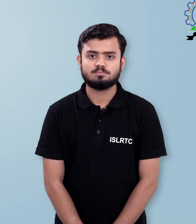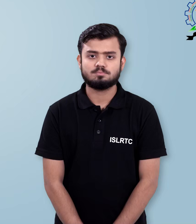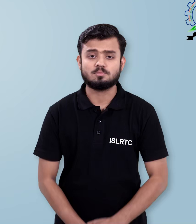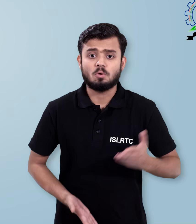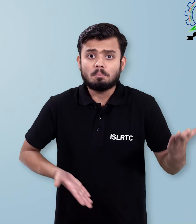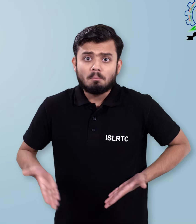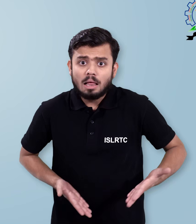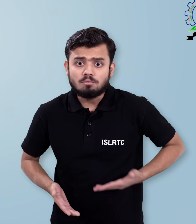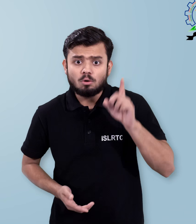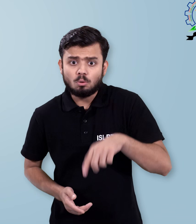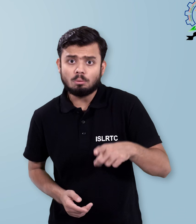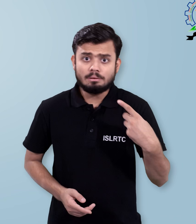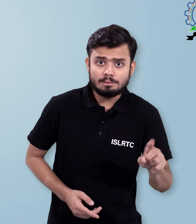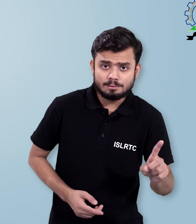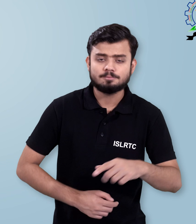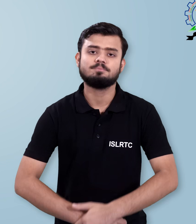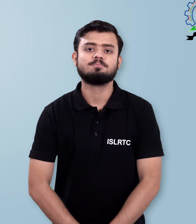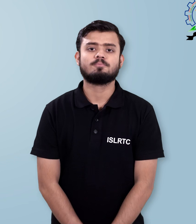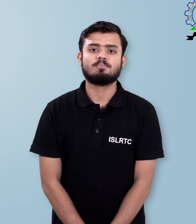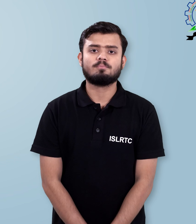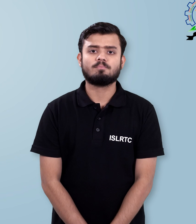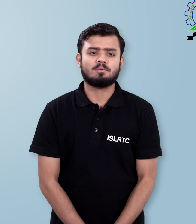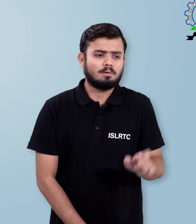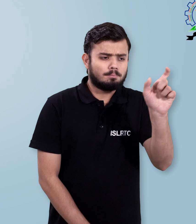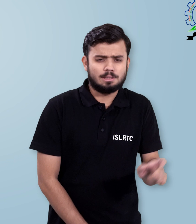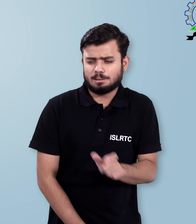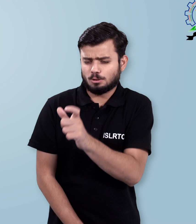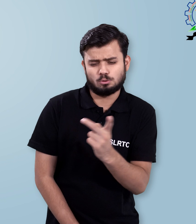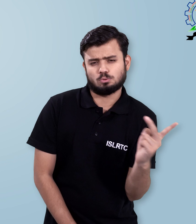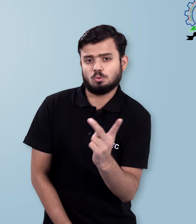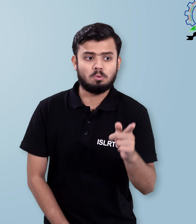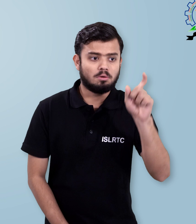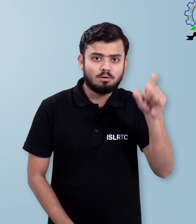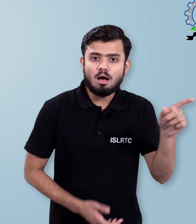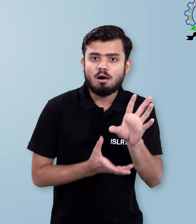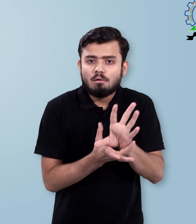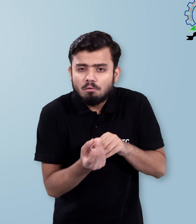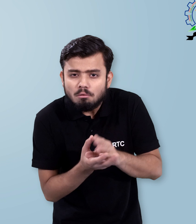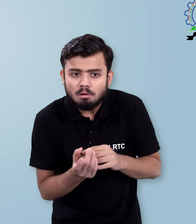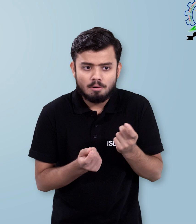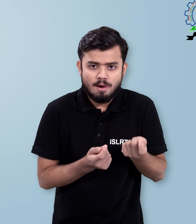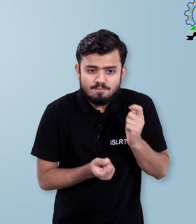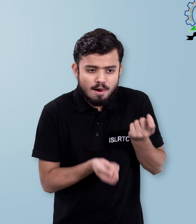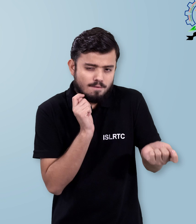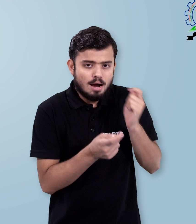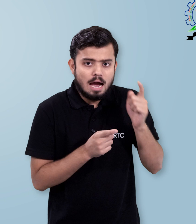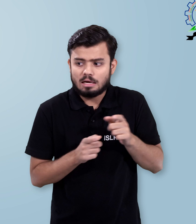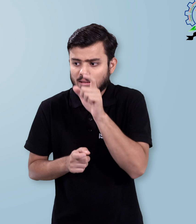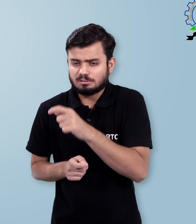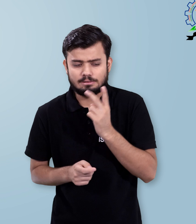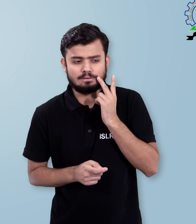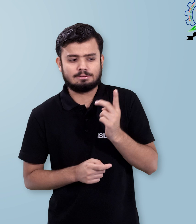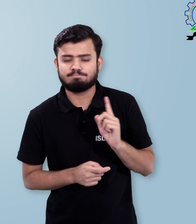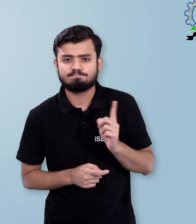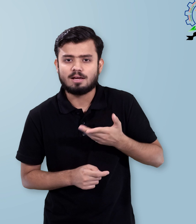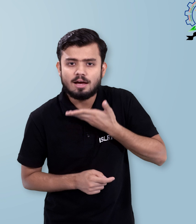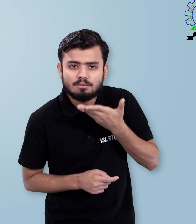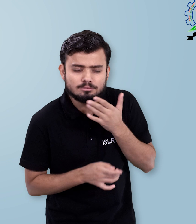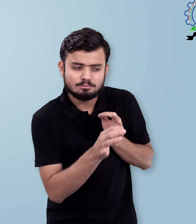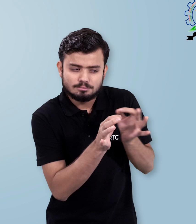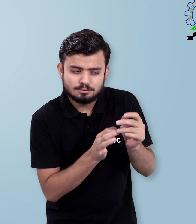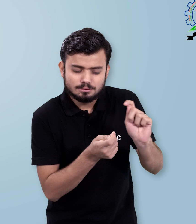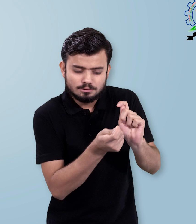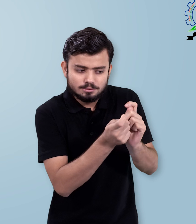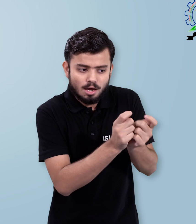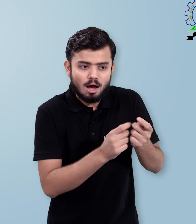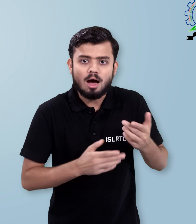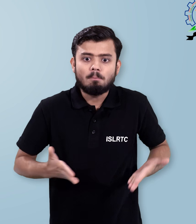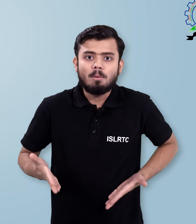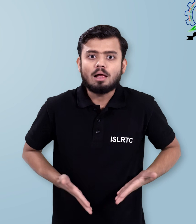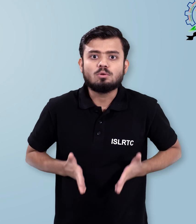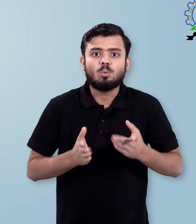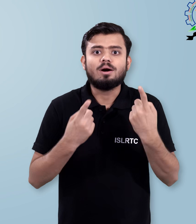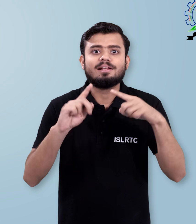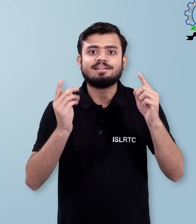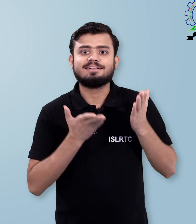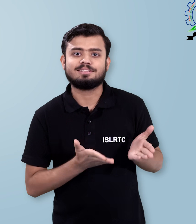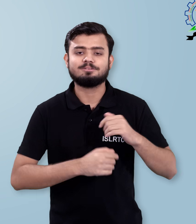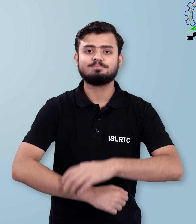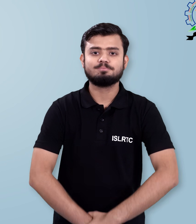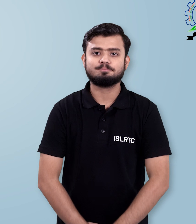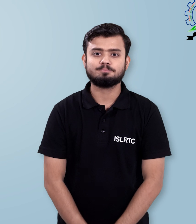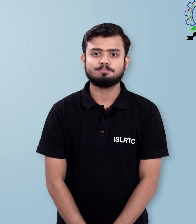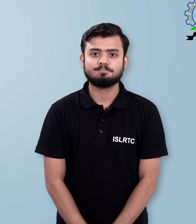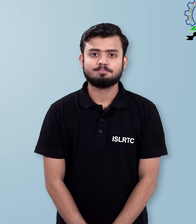Moral